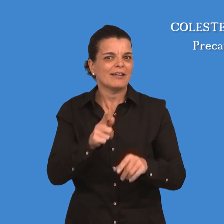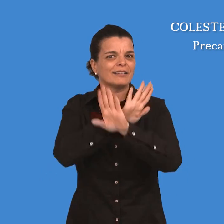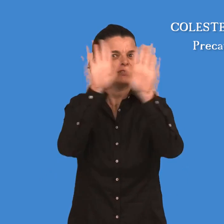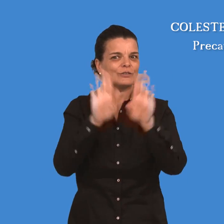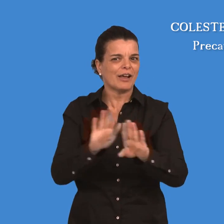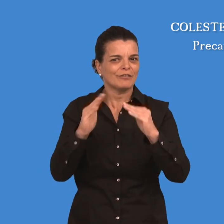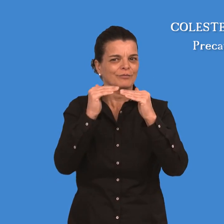resultado